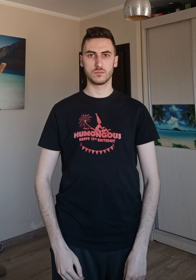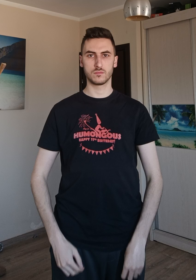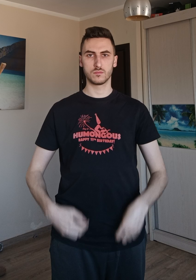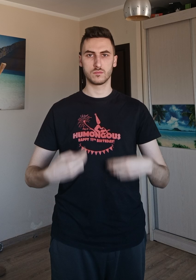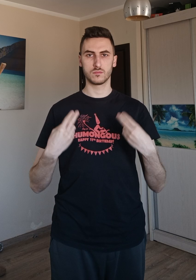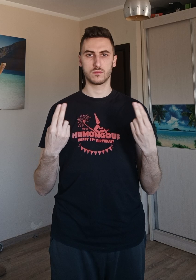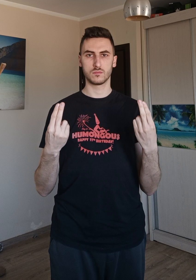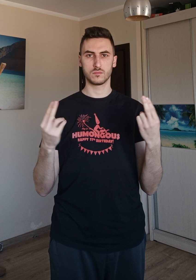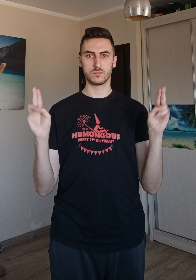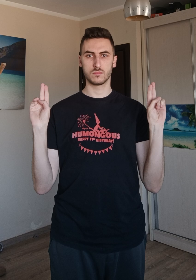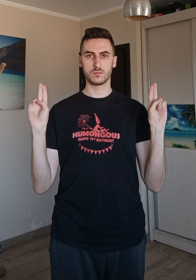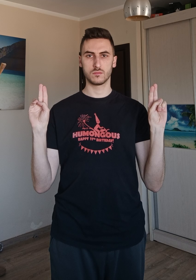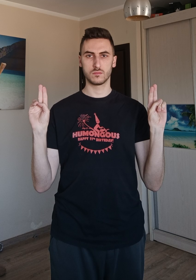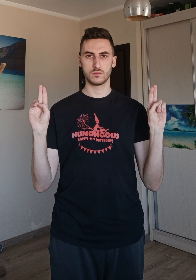לא חשוב